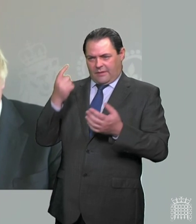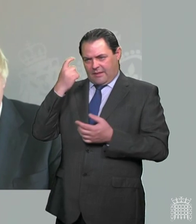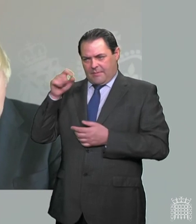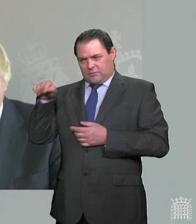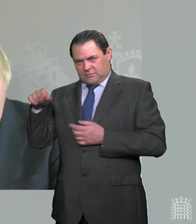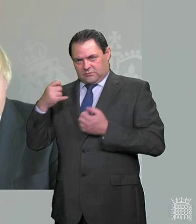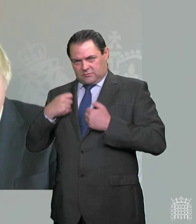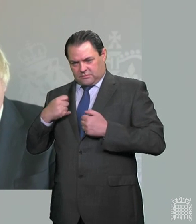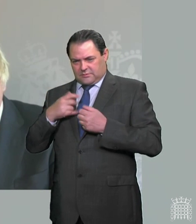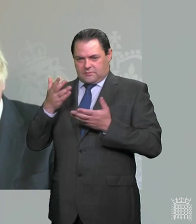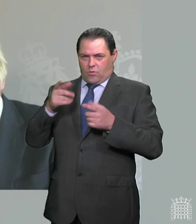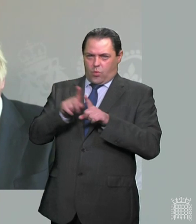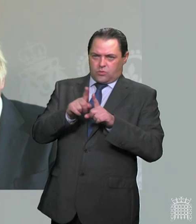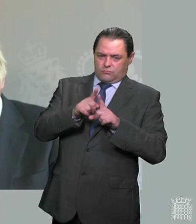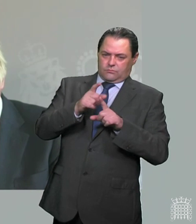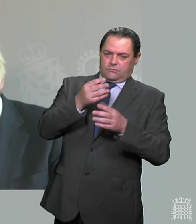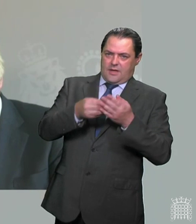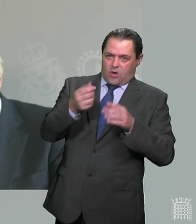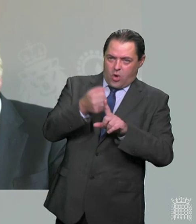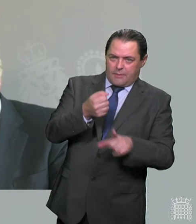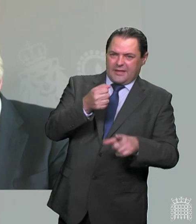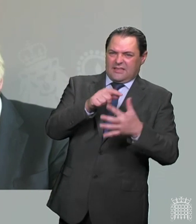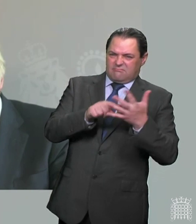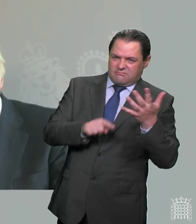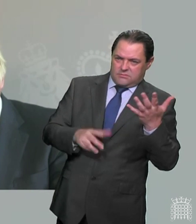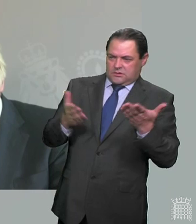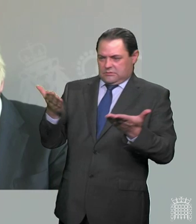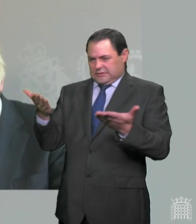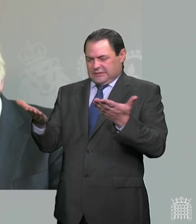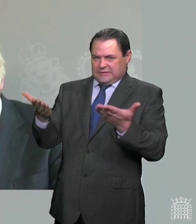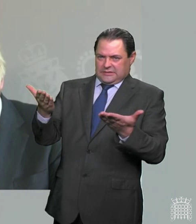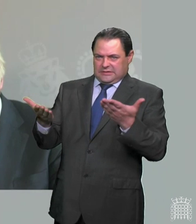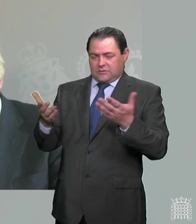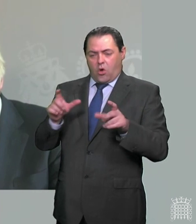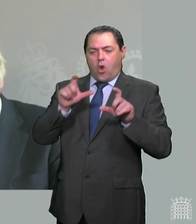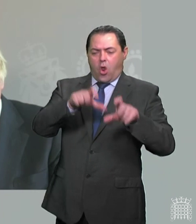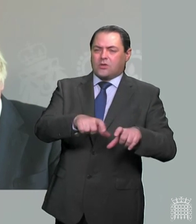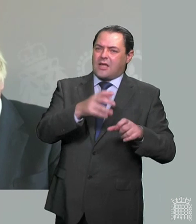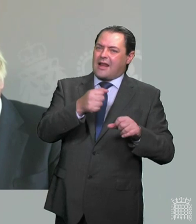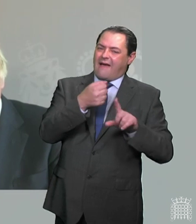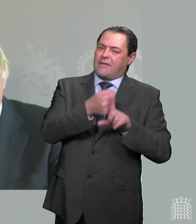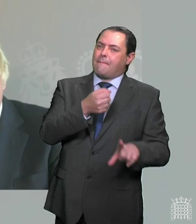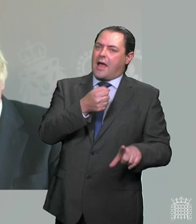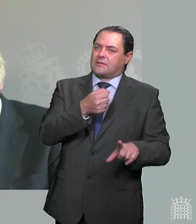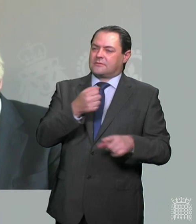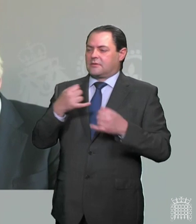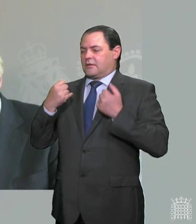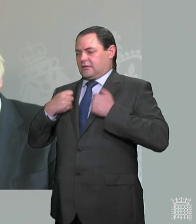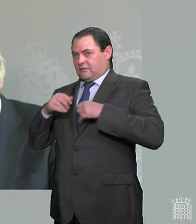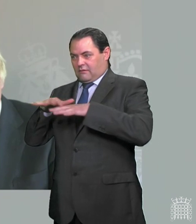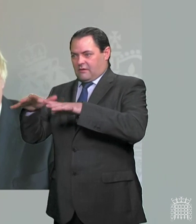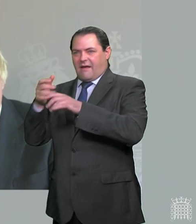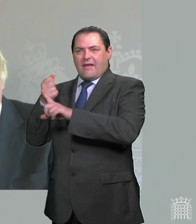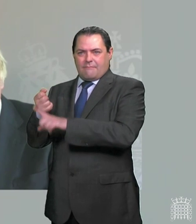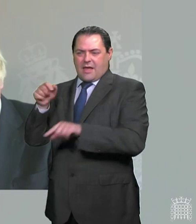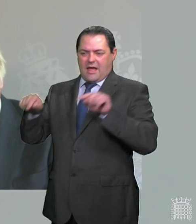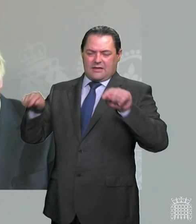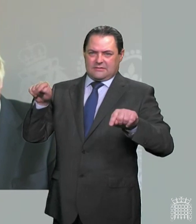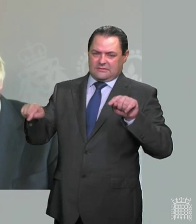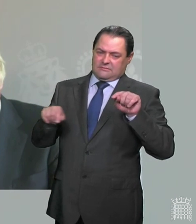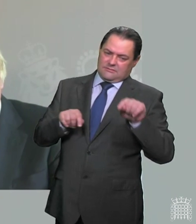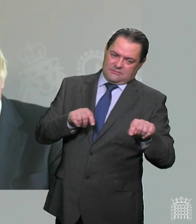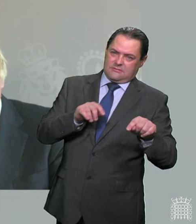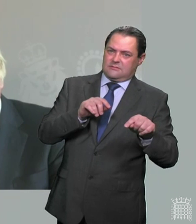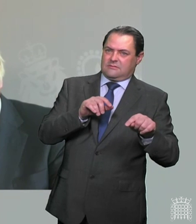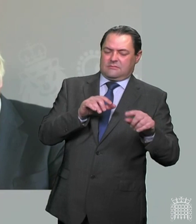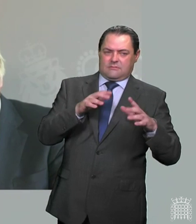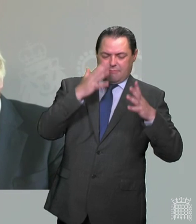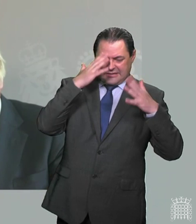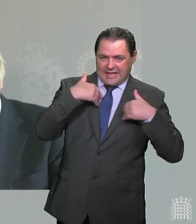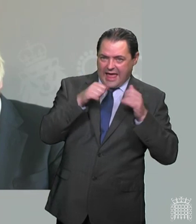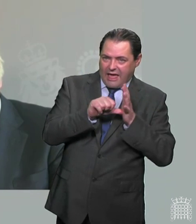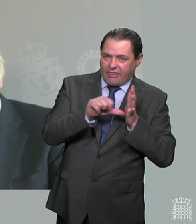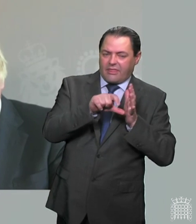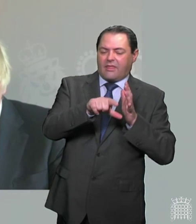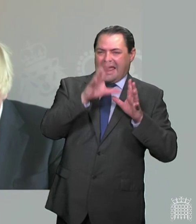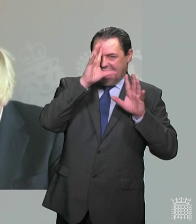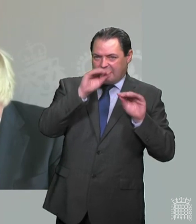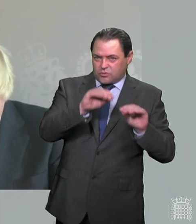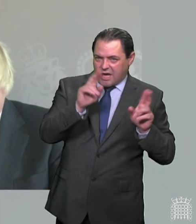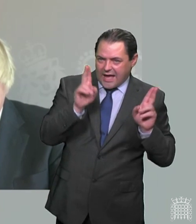There are no good ways through; a lockdown also causes immense suffering and loss of life chances, and damage to health and mental health.